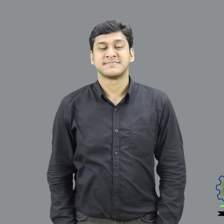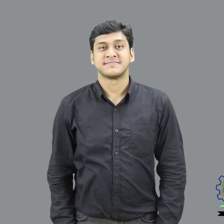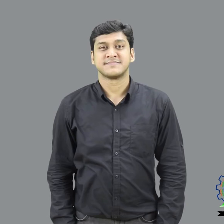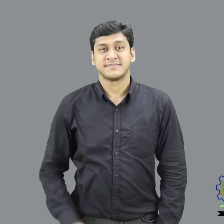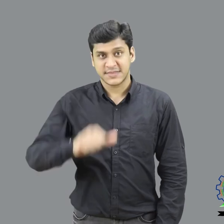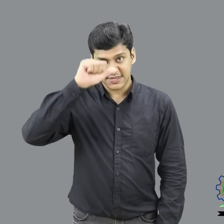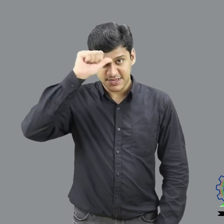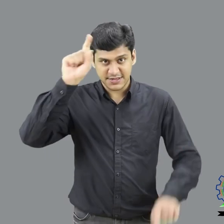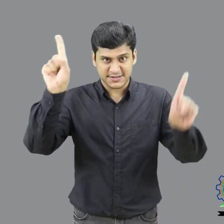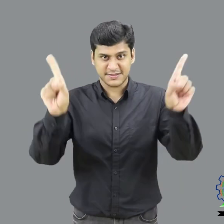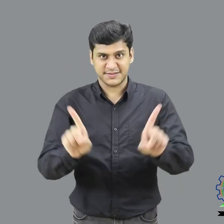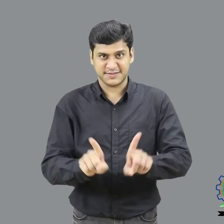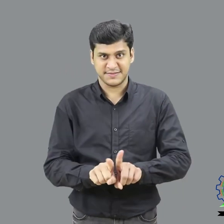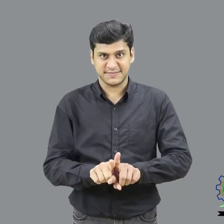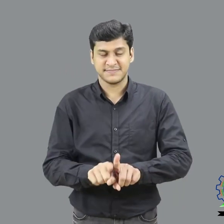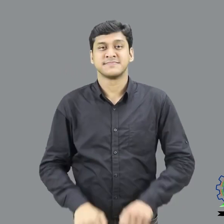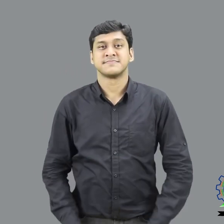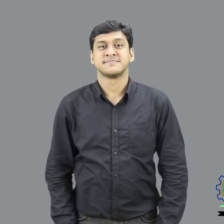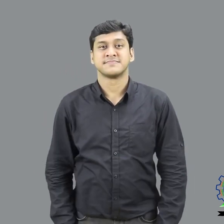Bharat